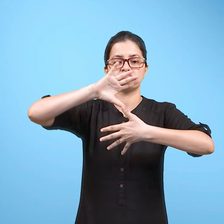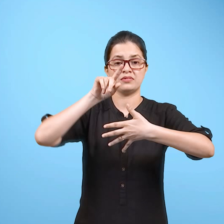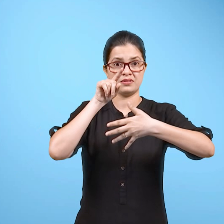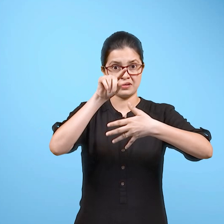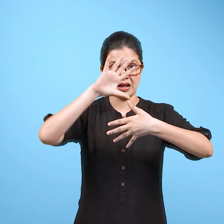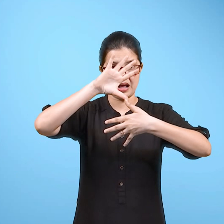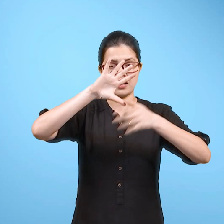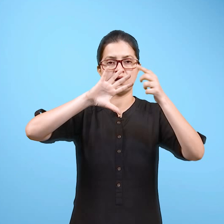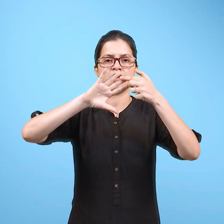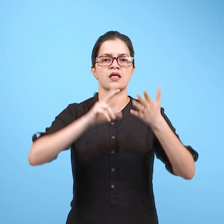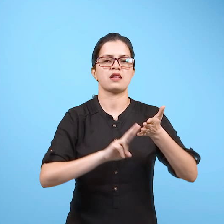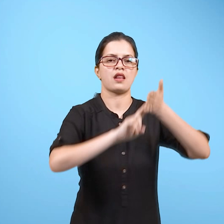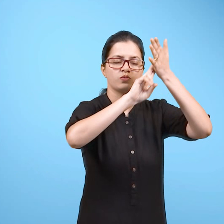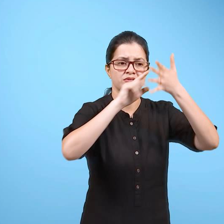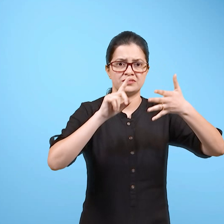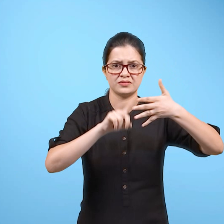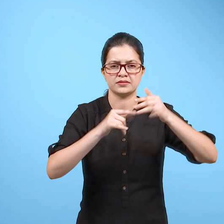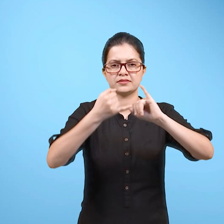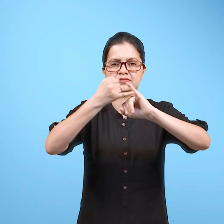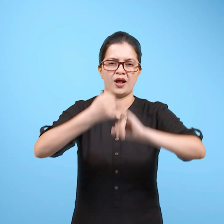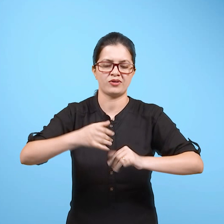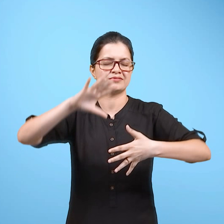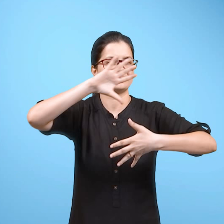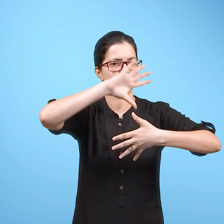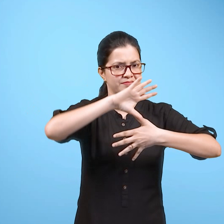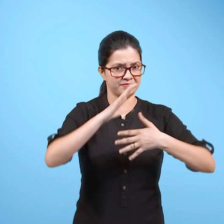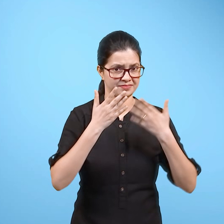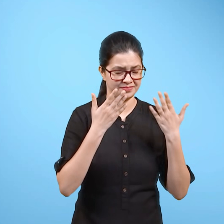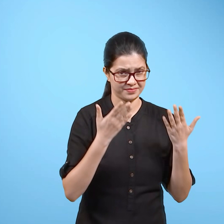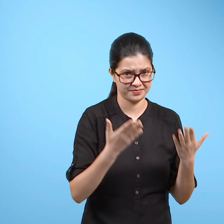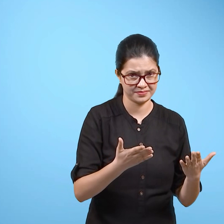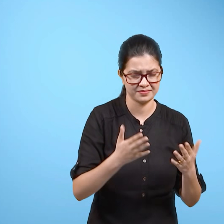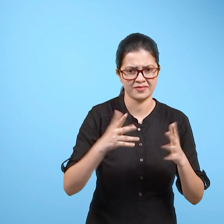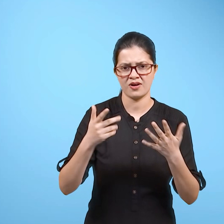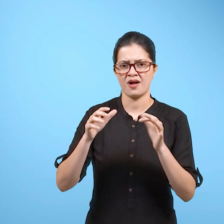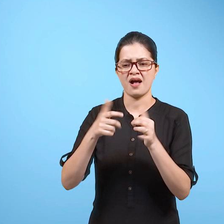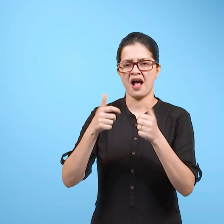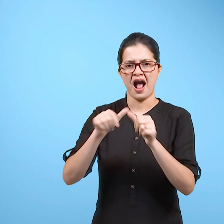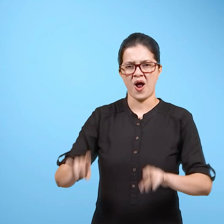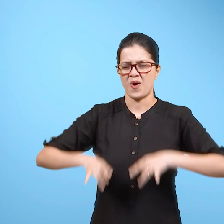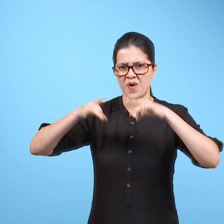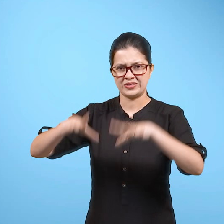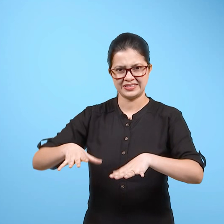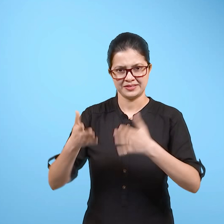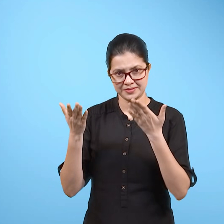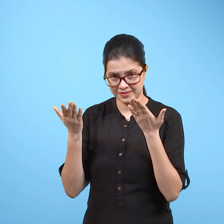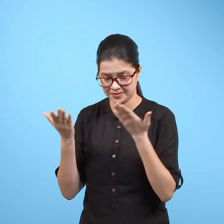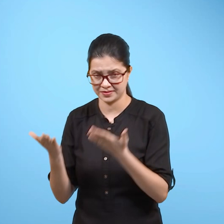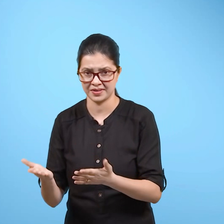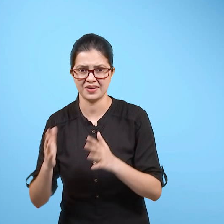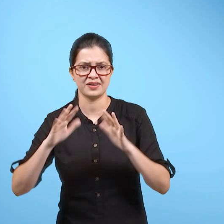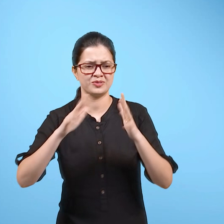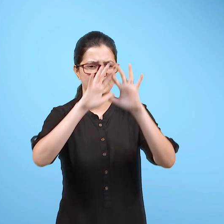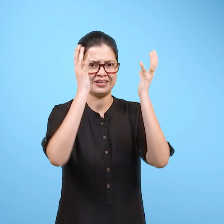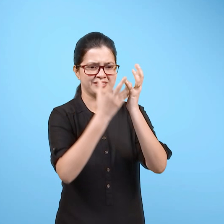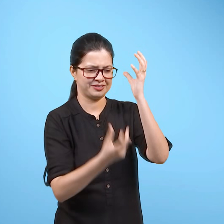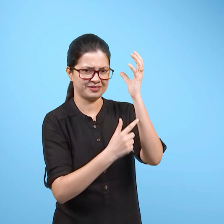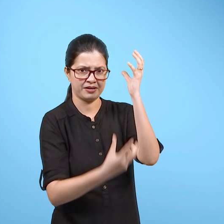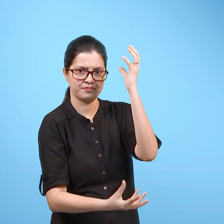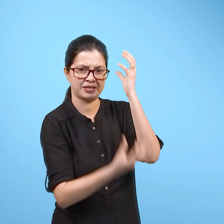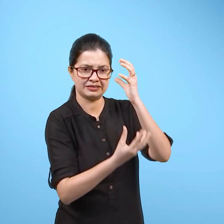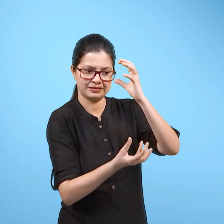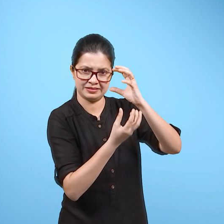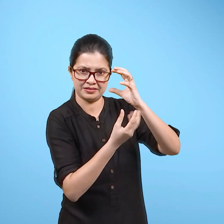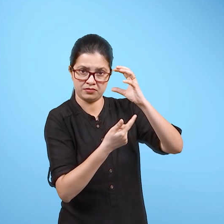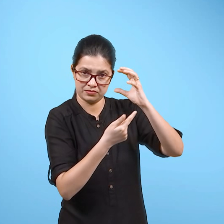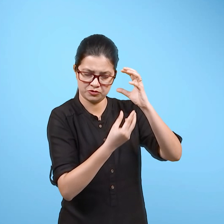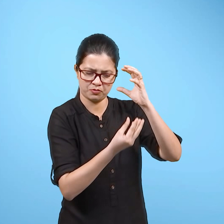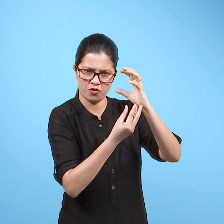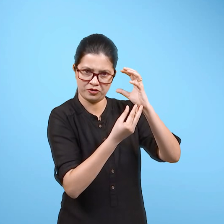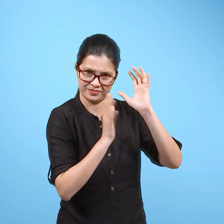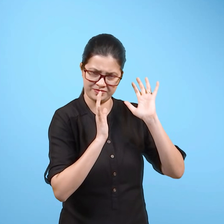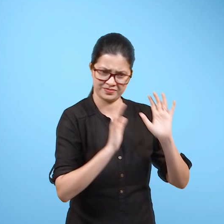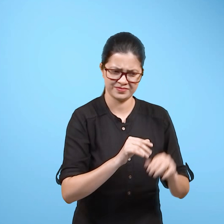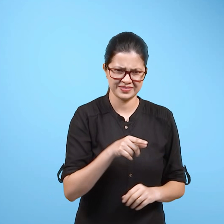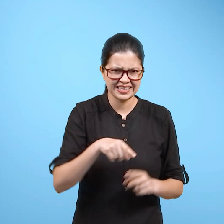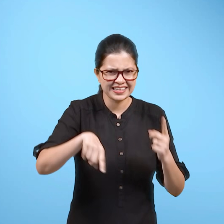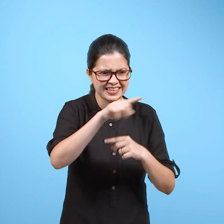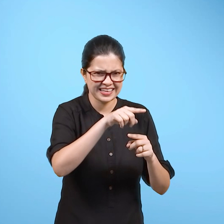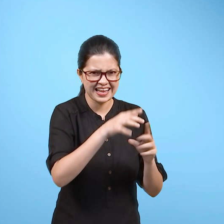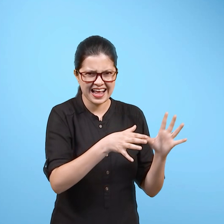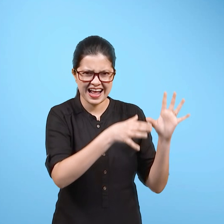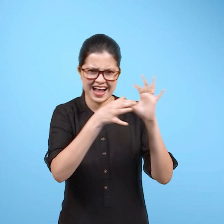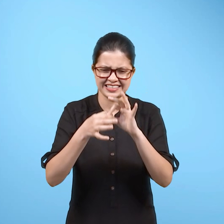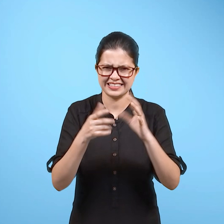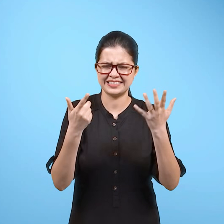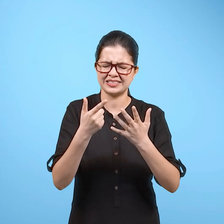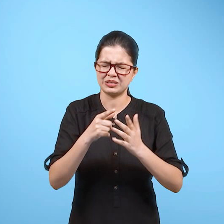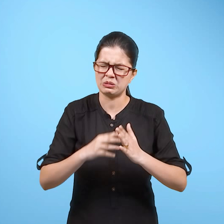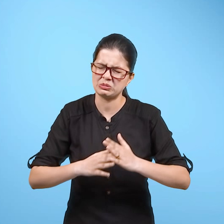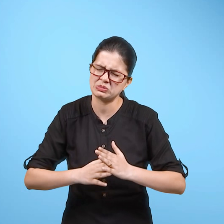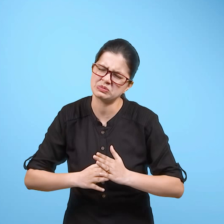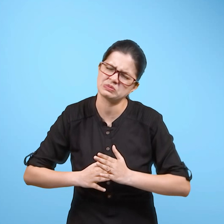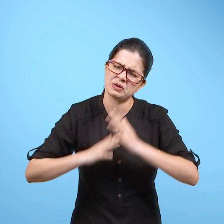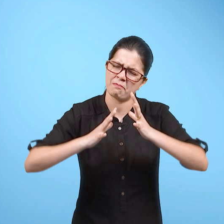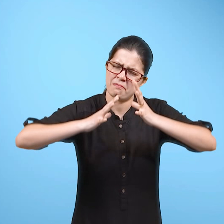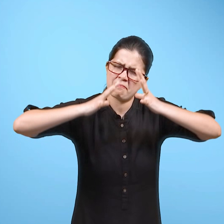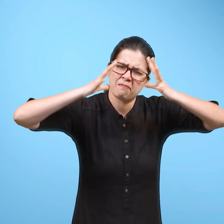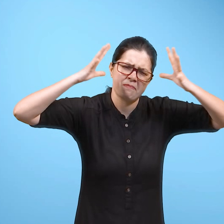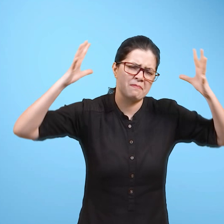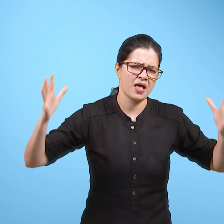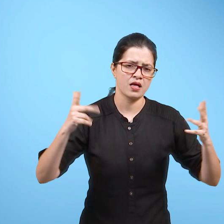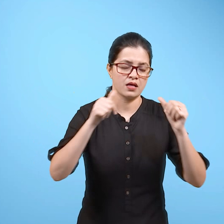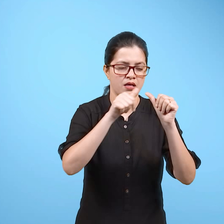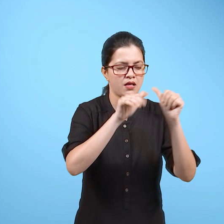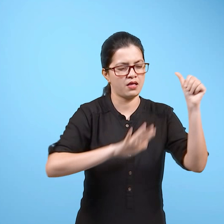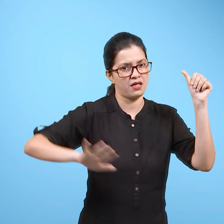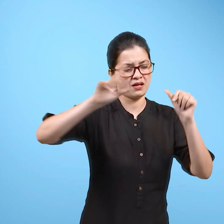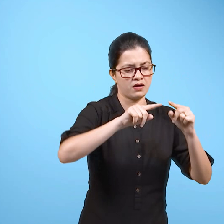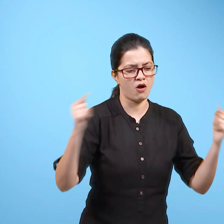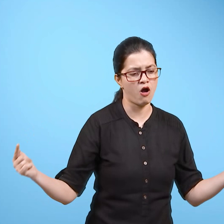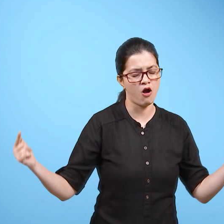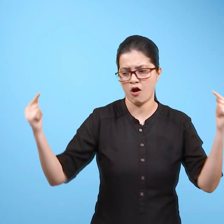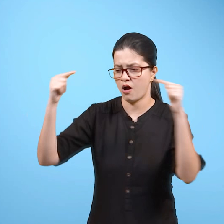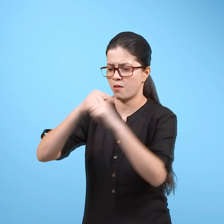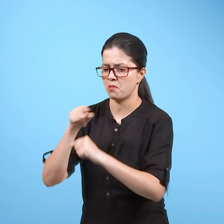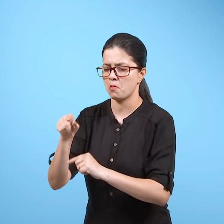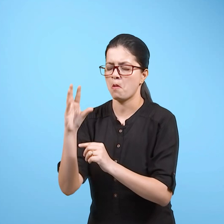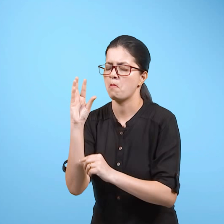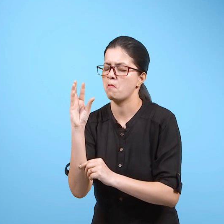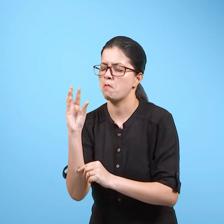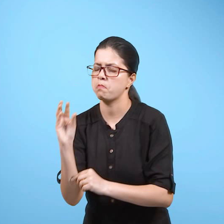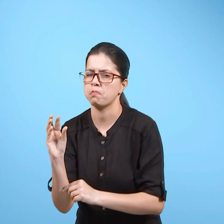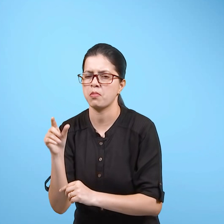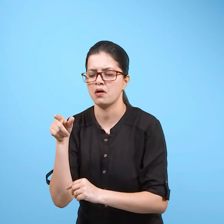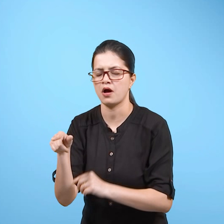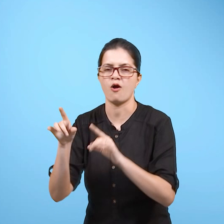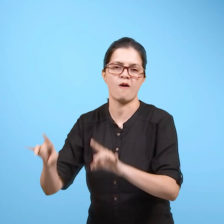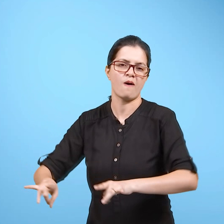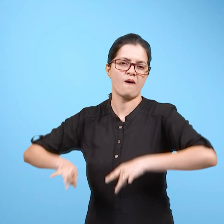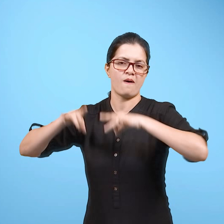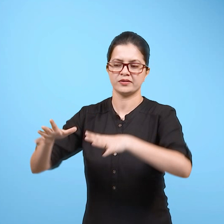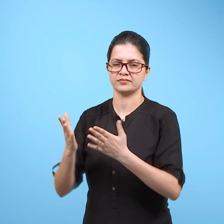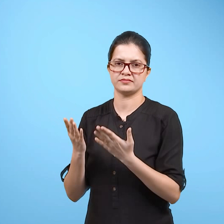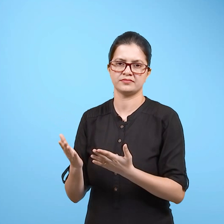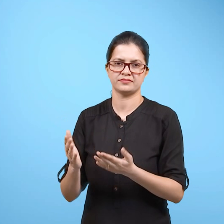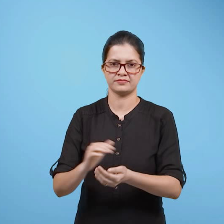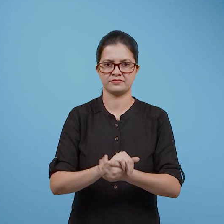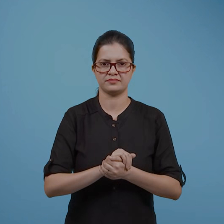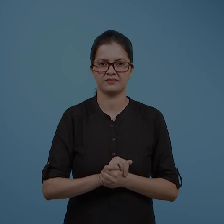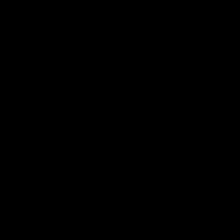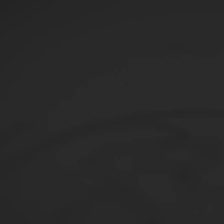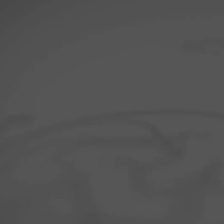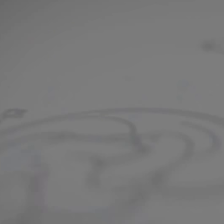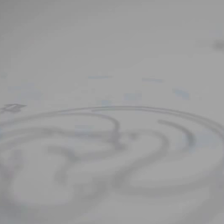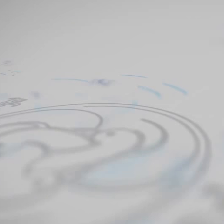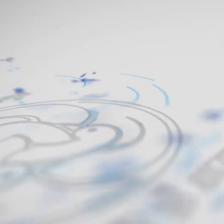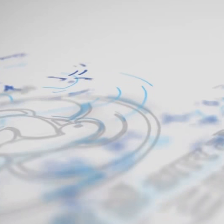Australia and Antarctica. Asia is the largest continent and Australia is the smallest continent.